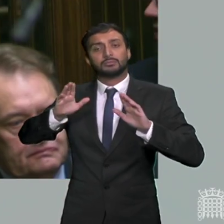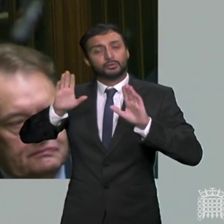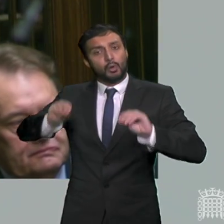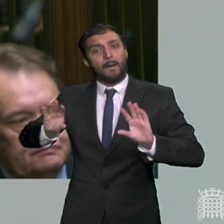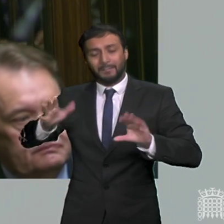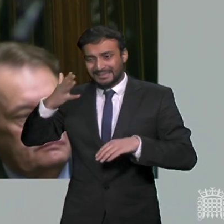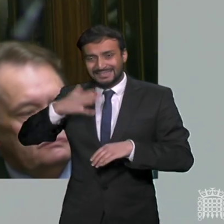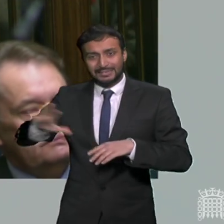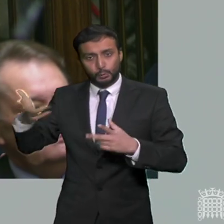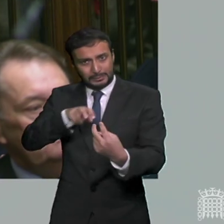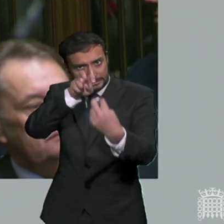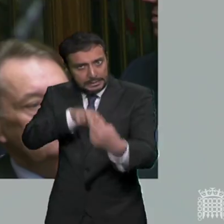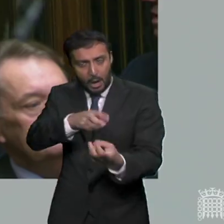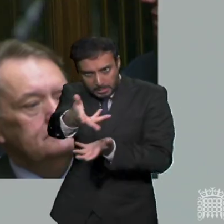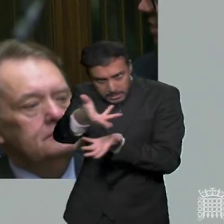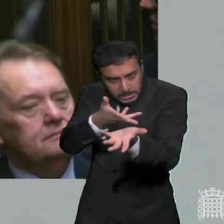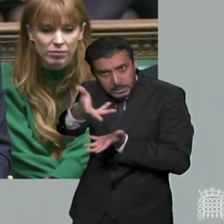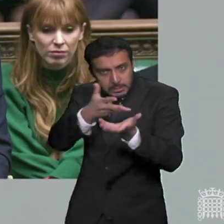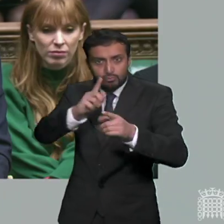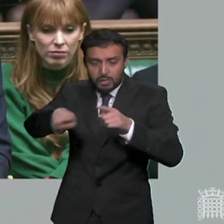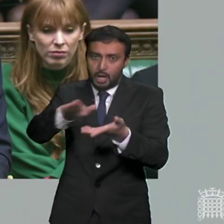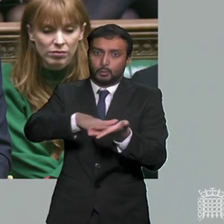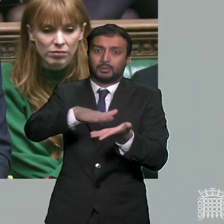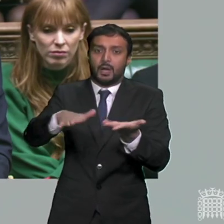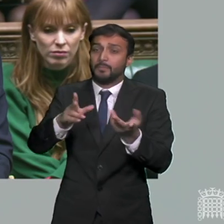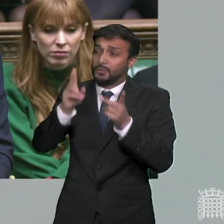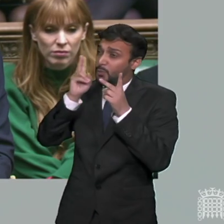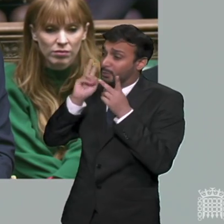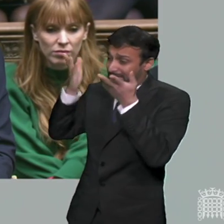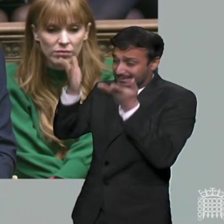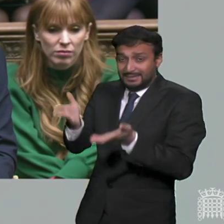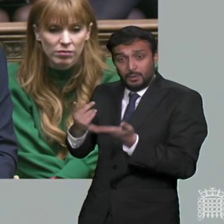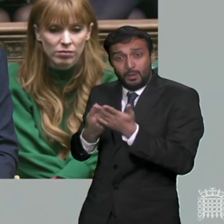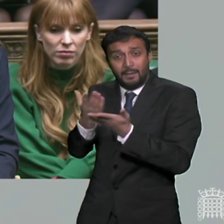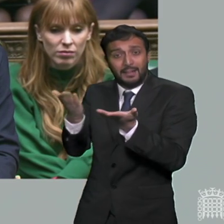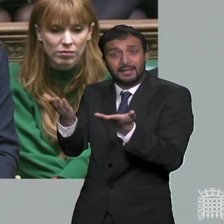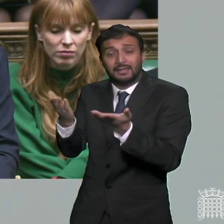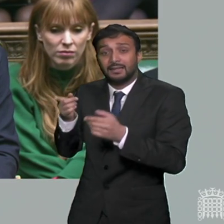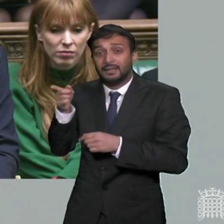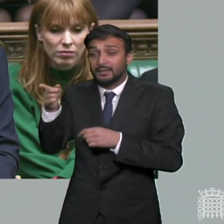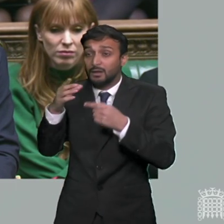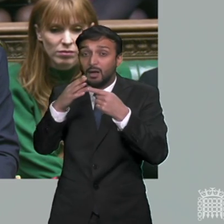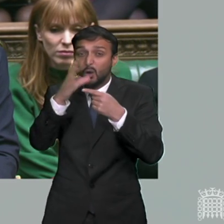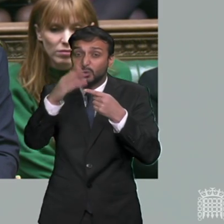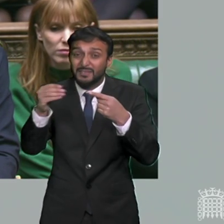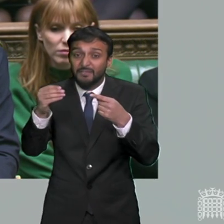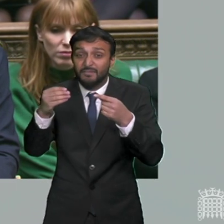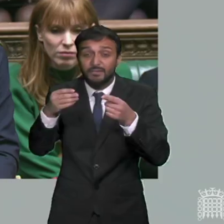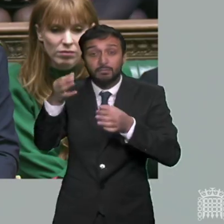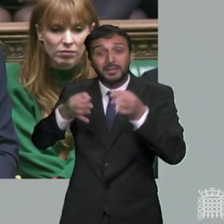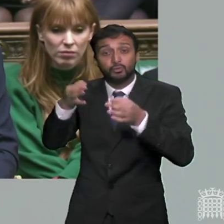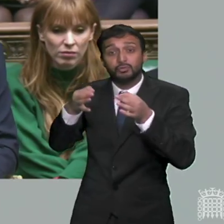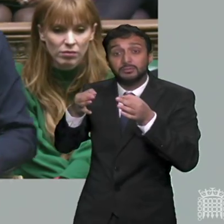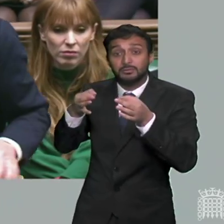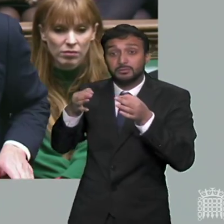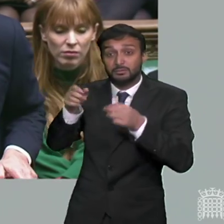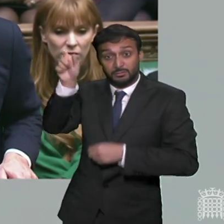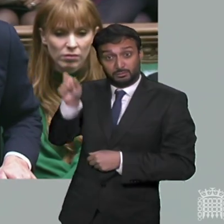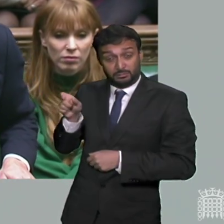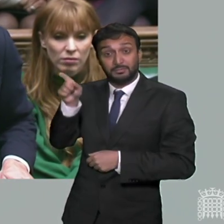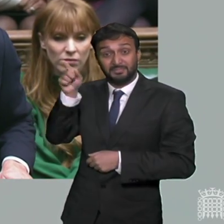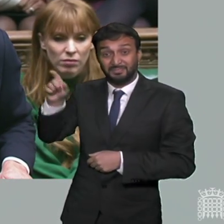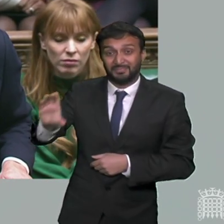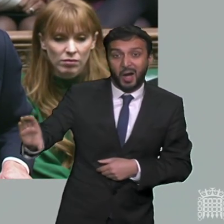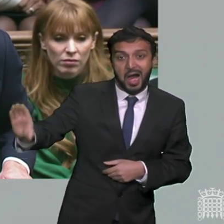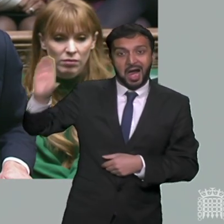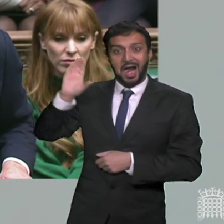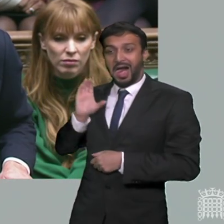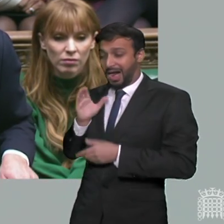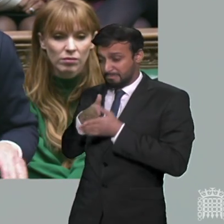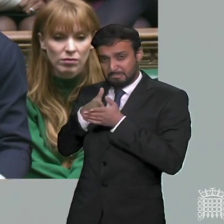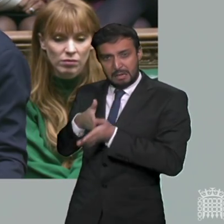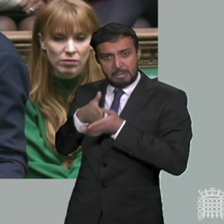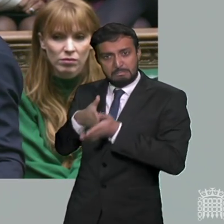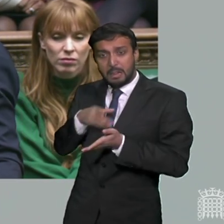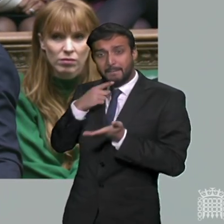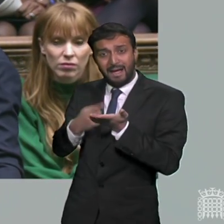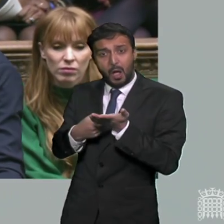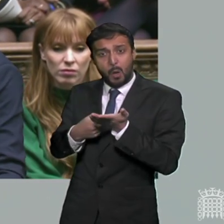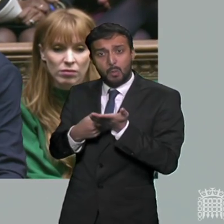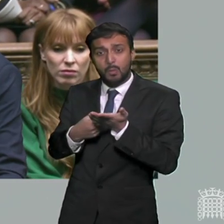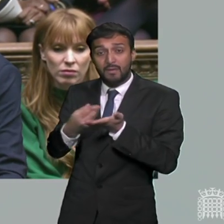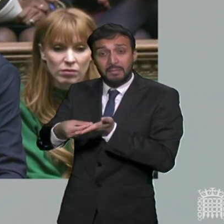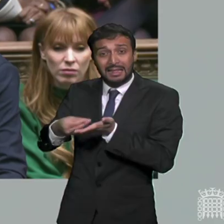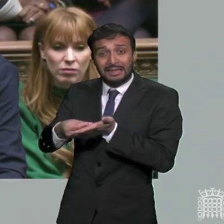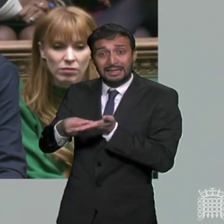Everyone can see what is happening here: a Tory politician got their hands on hundreds of millions in taxpayers’ money and then provided duff PPE, and the Prime Minister says that he was shocked.